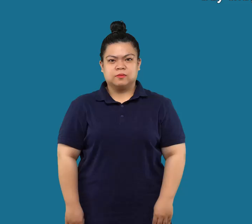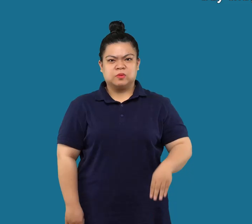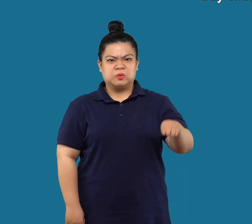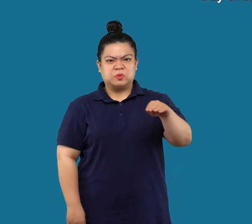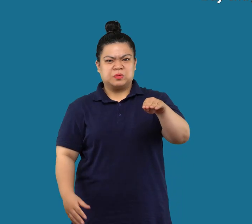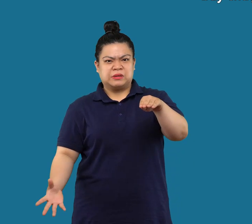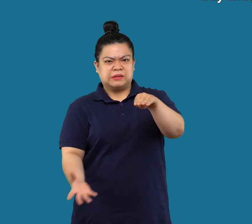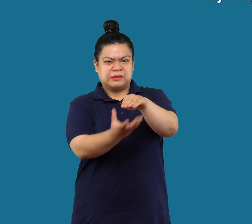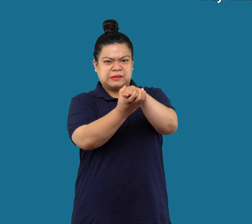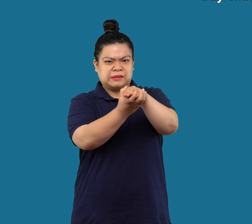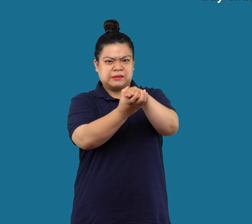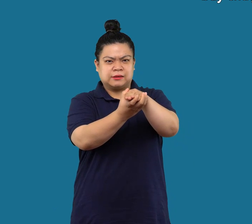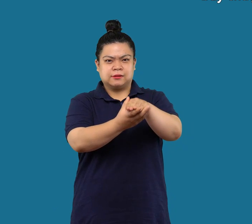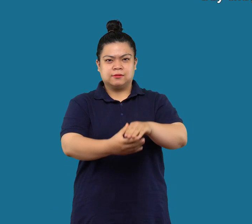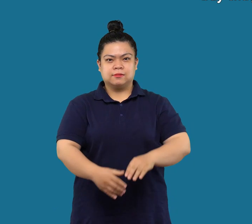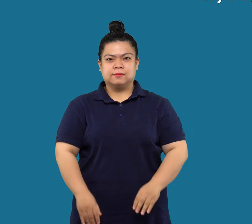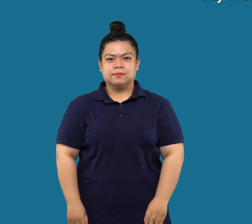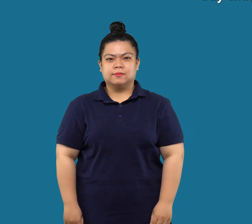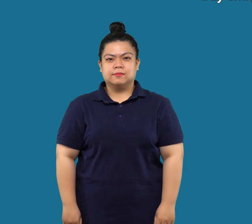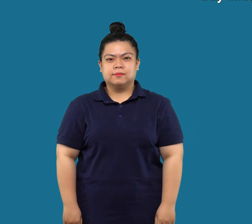bẫy chuột (hành động)